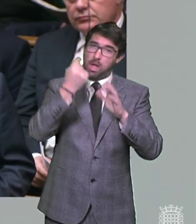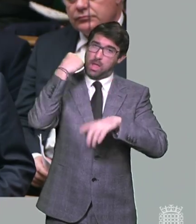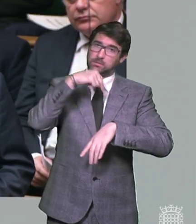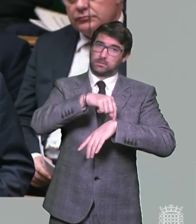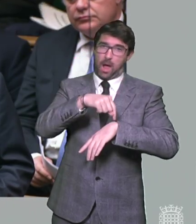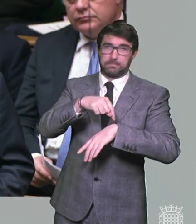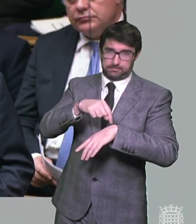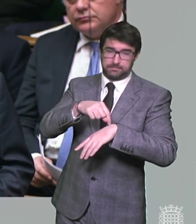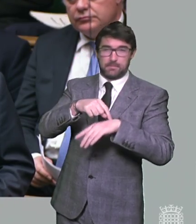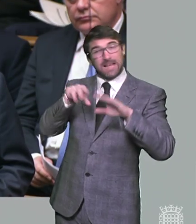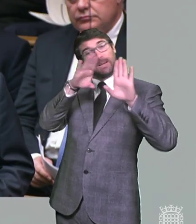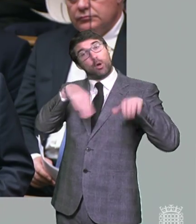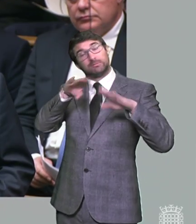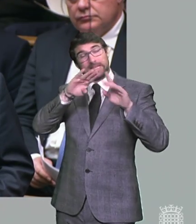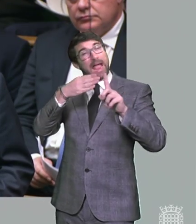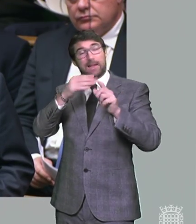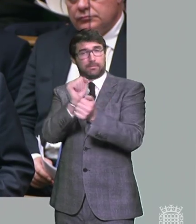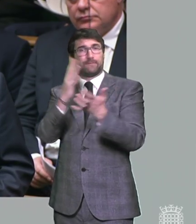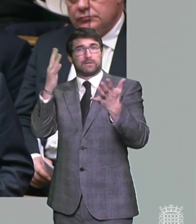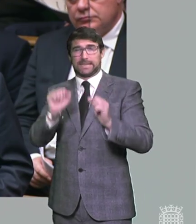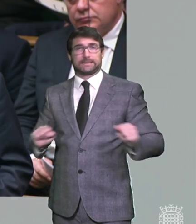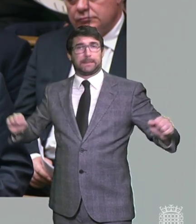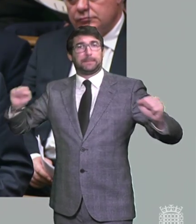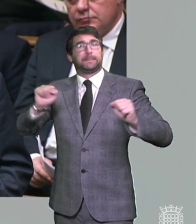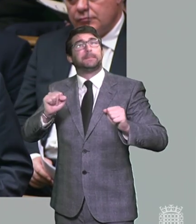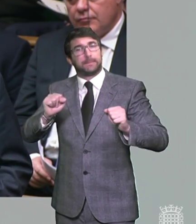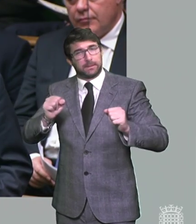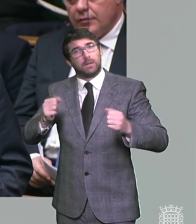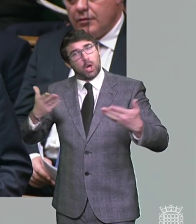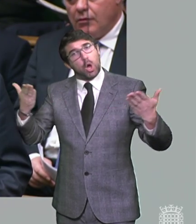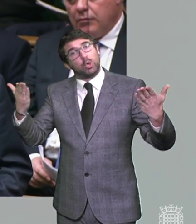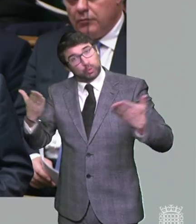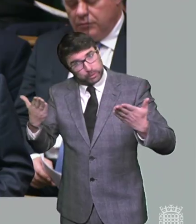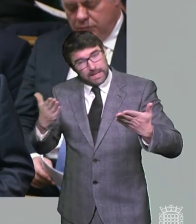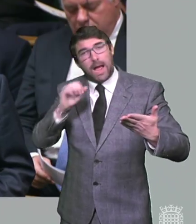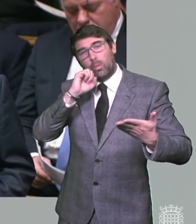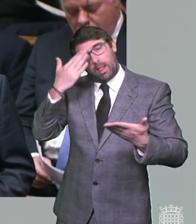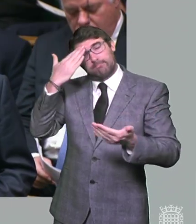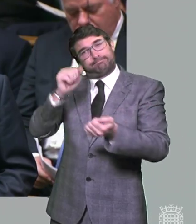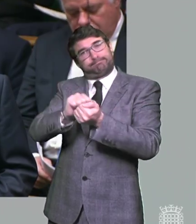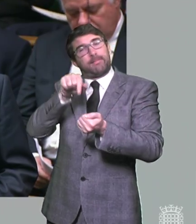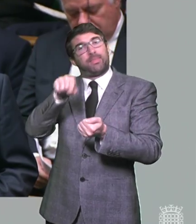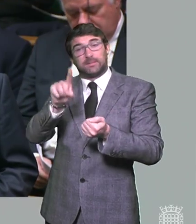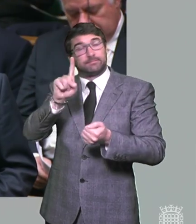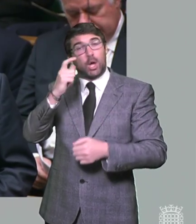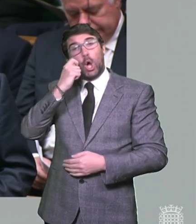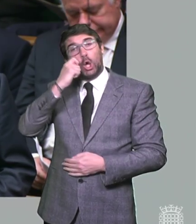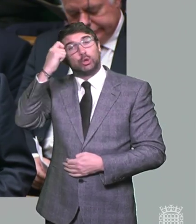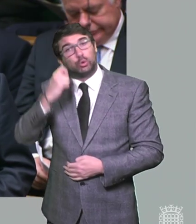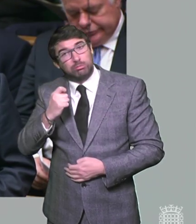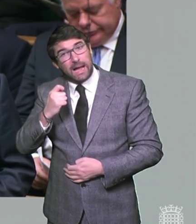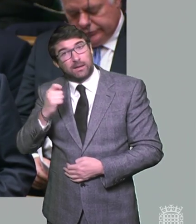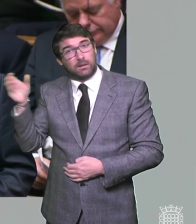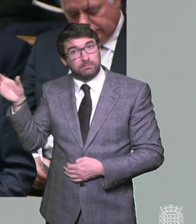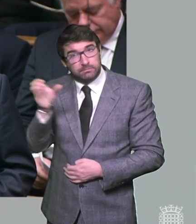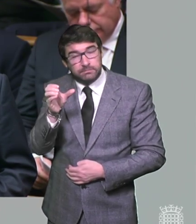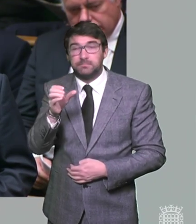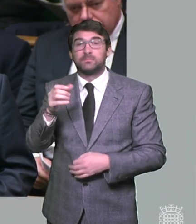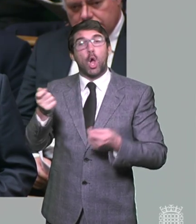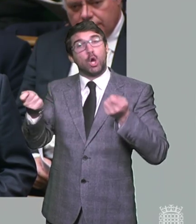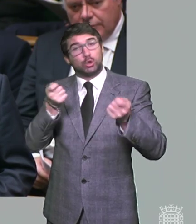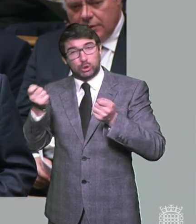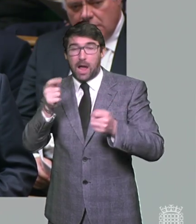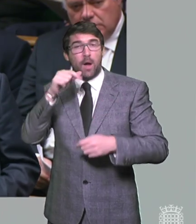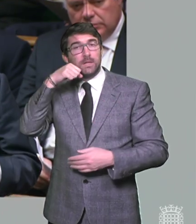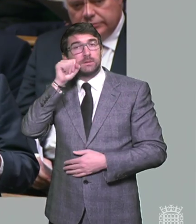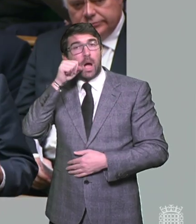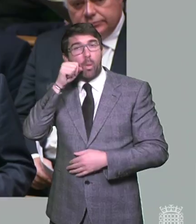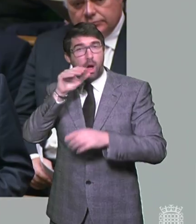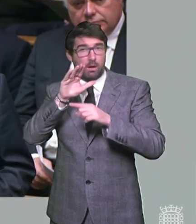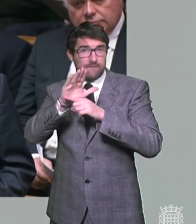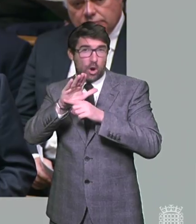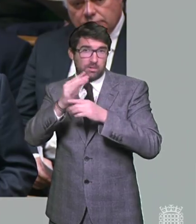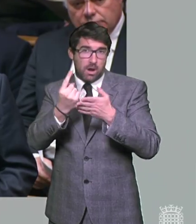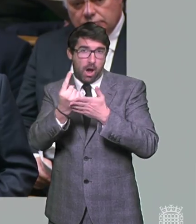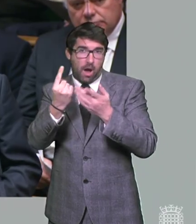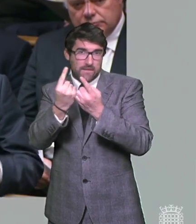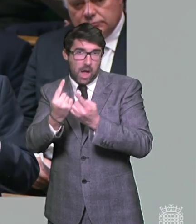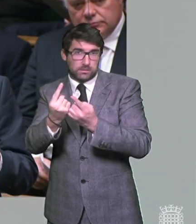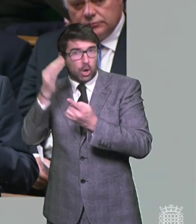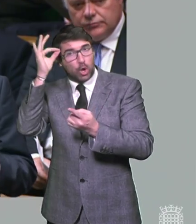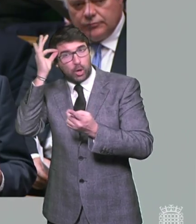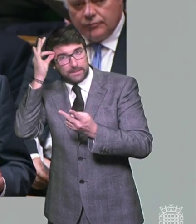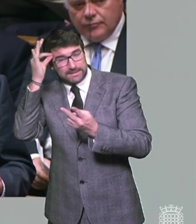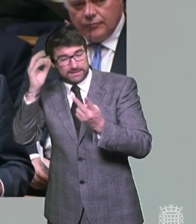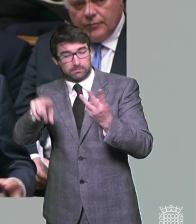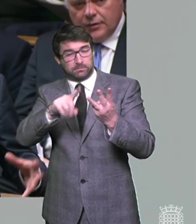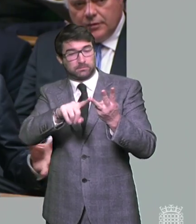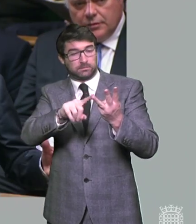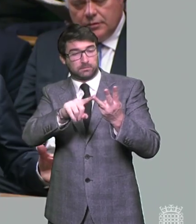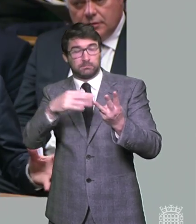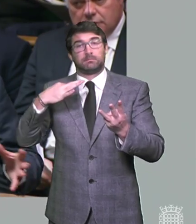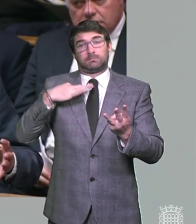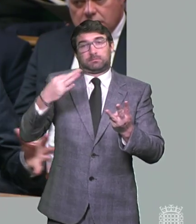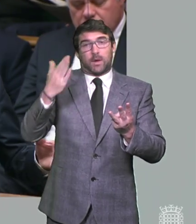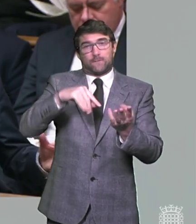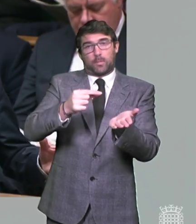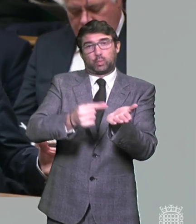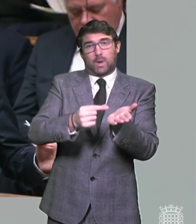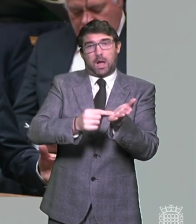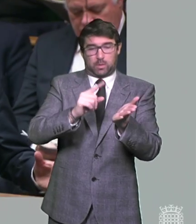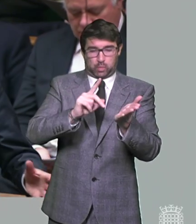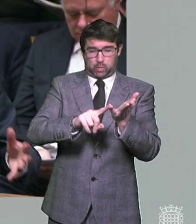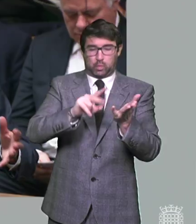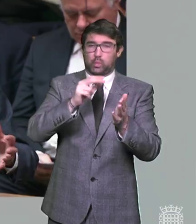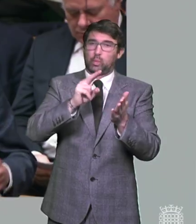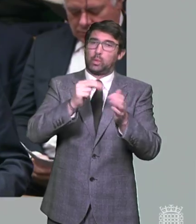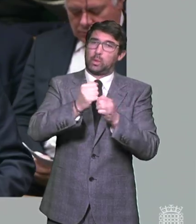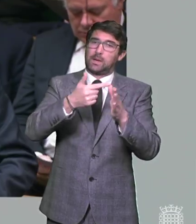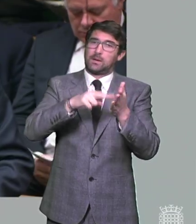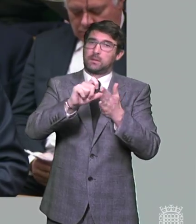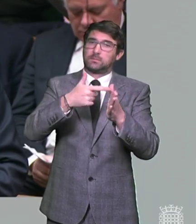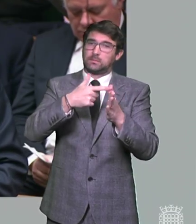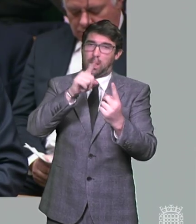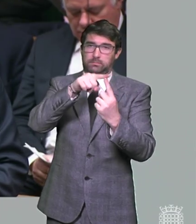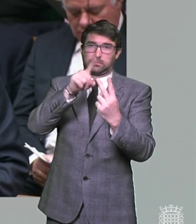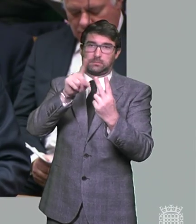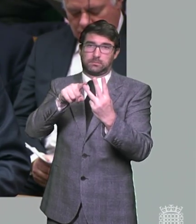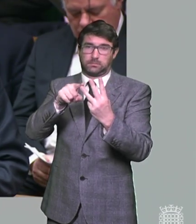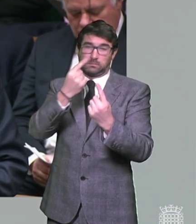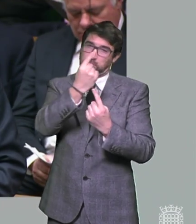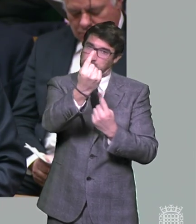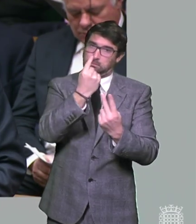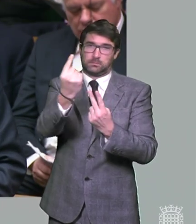This evening, in your rooms, Mr Speaker, we celebrate that anniversary by hearing directly from our country representative in Ukraine, the chair of the Taiwanese foreign affairs committee and the leader of the opposition in Uganda—a good example of the range of contacts that this great cross-party body, funded by Government, is working with.